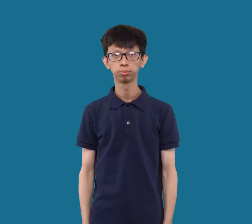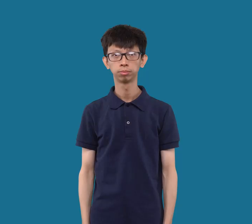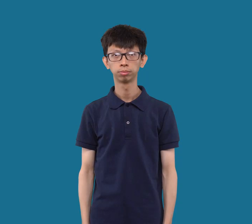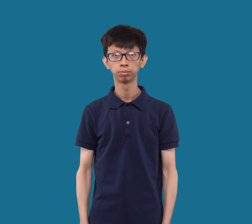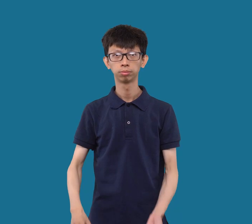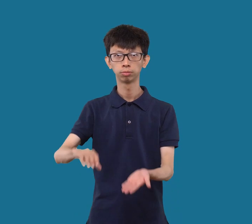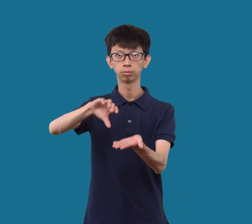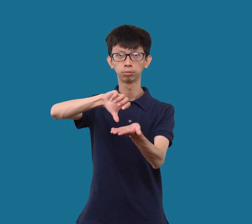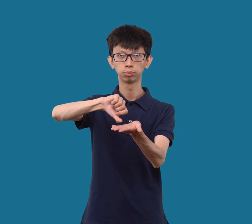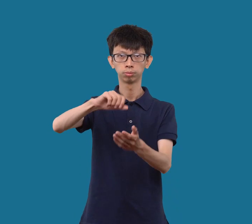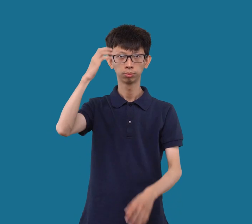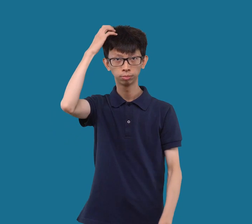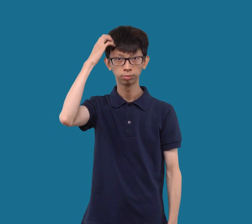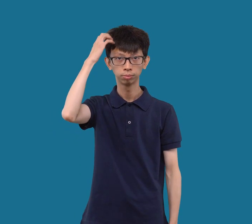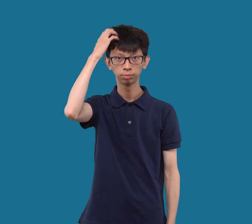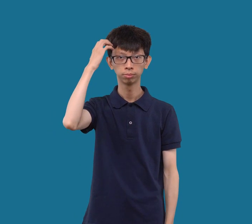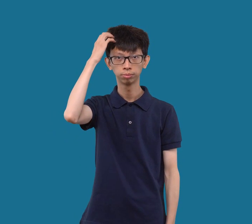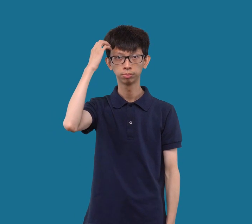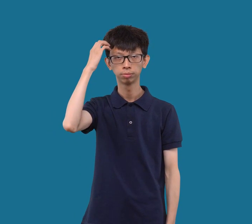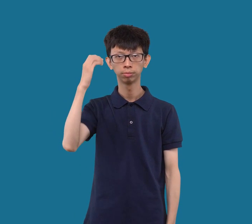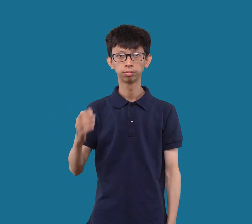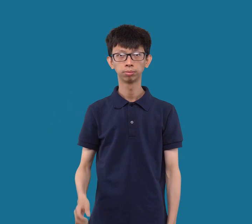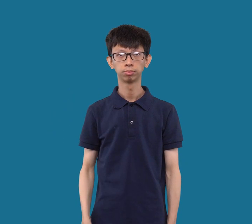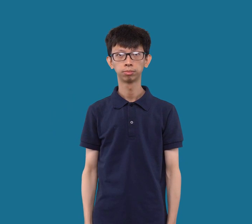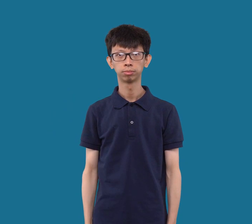dầu gội đầu